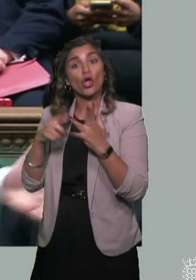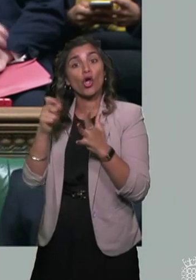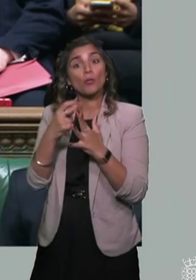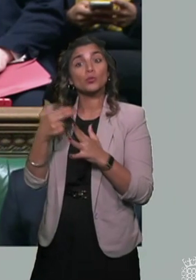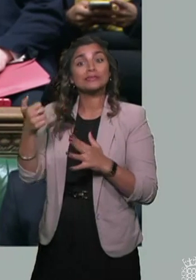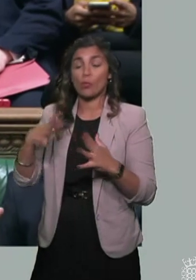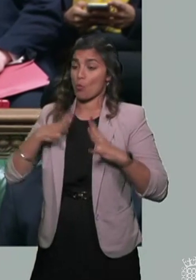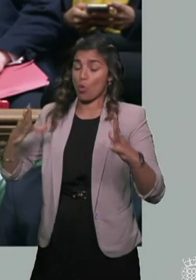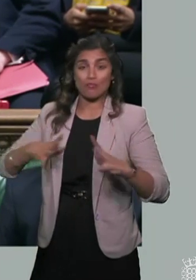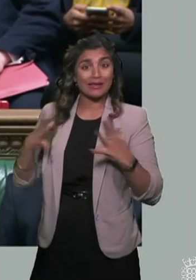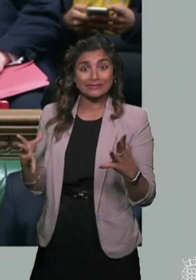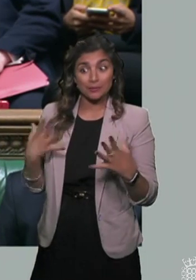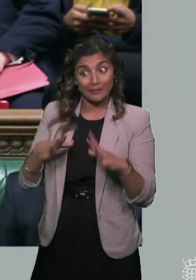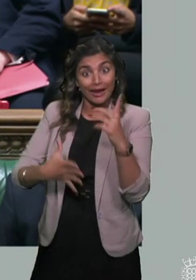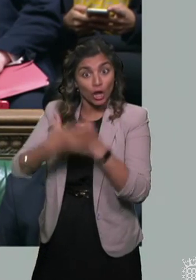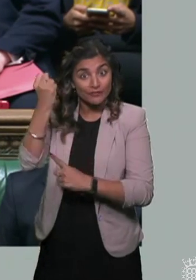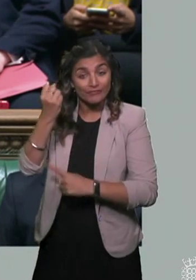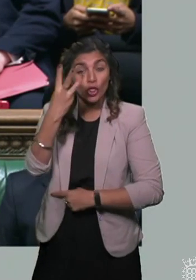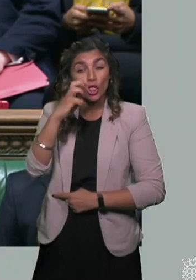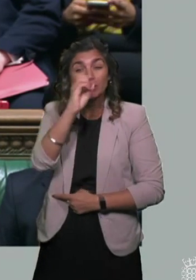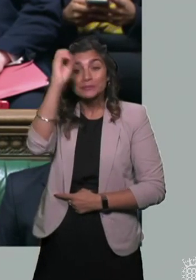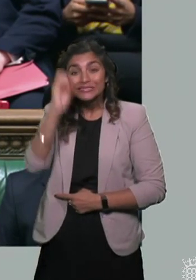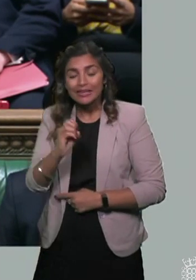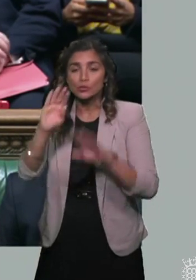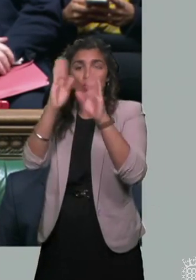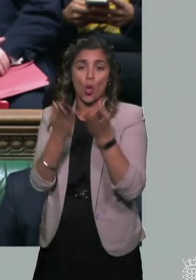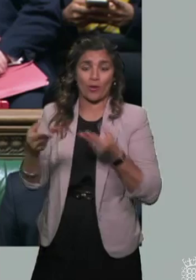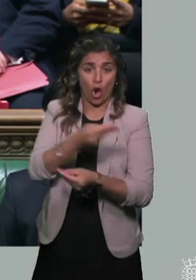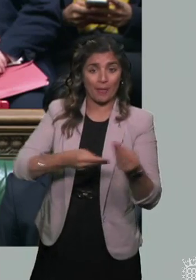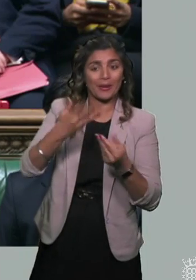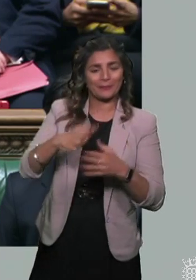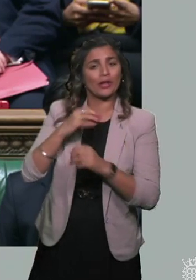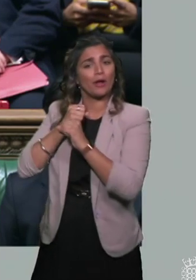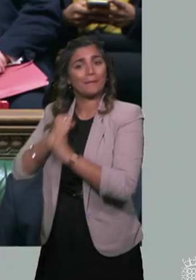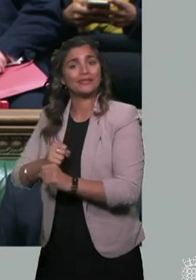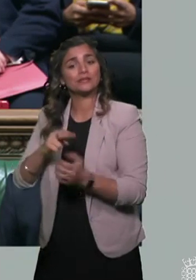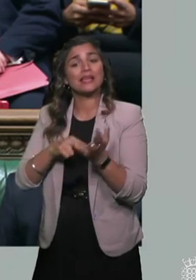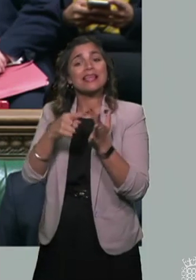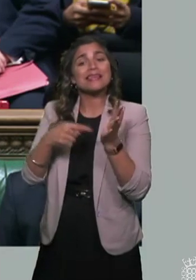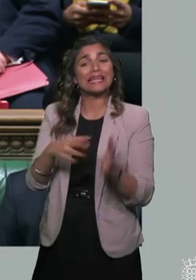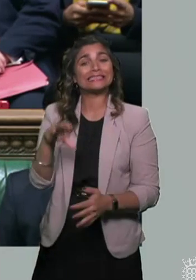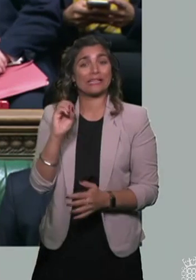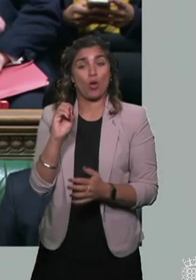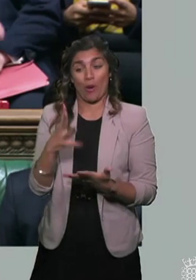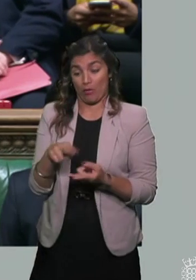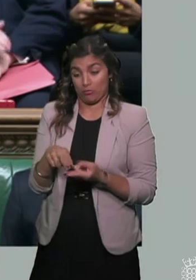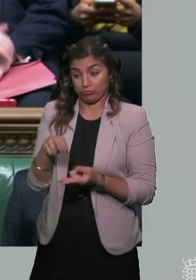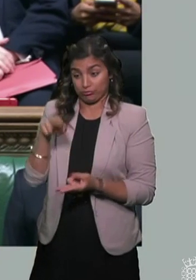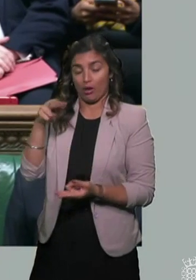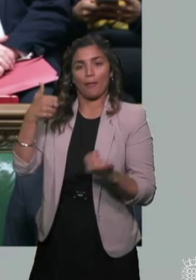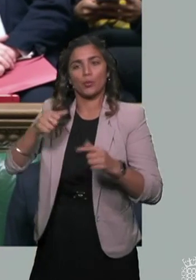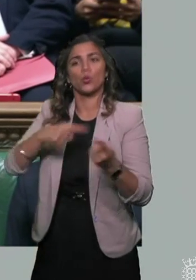We have moved from only 30% of the global economy committed to net zero by the middle of the century to now 80%.